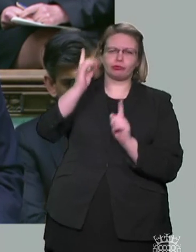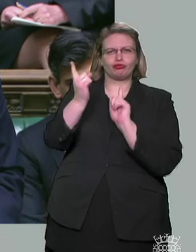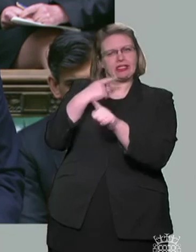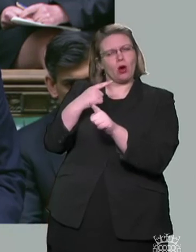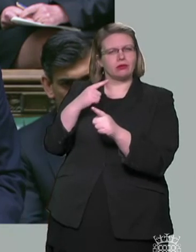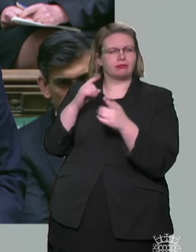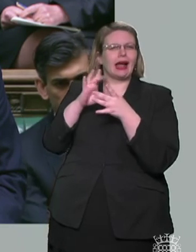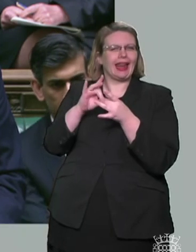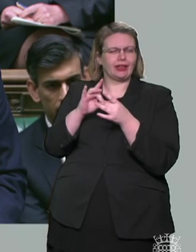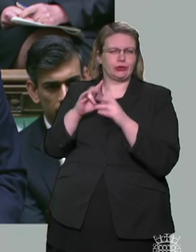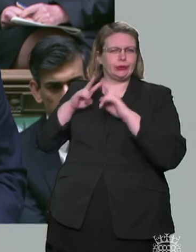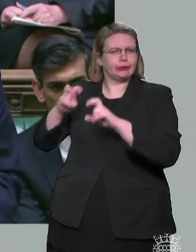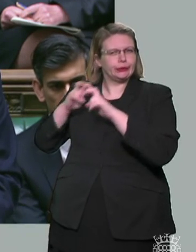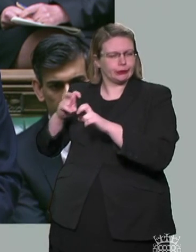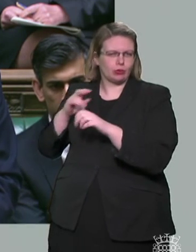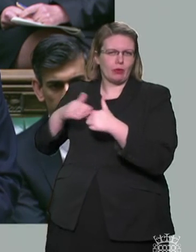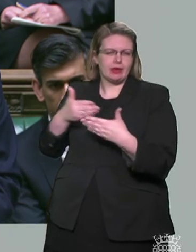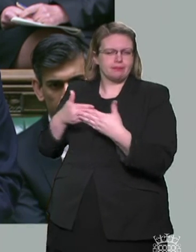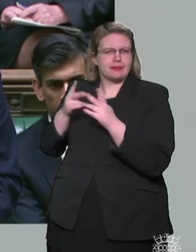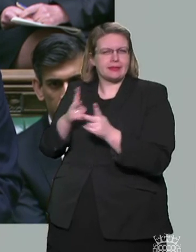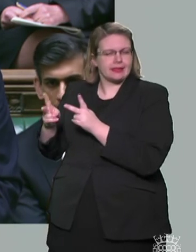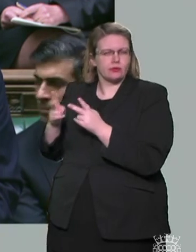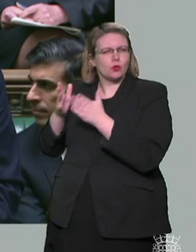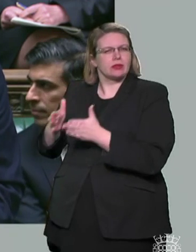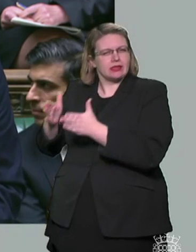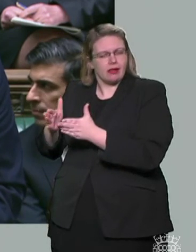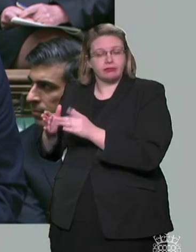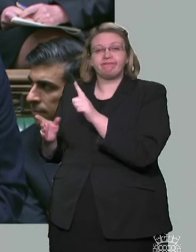This morning I had meetings with ministerial colleagues and others.